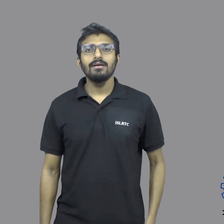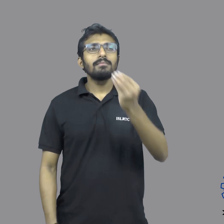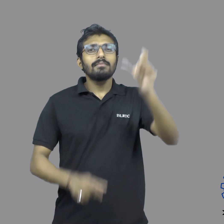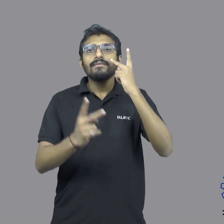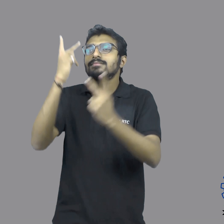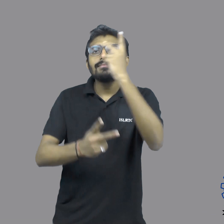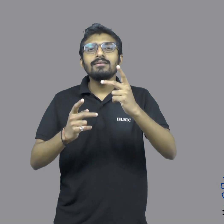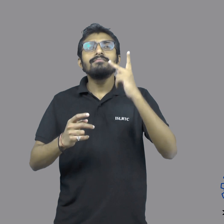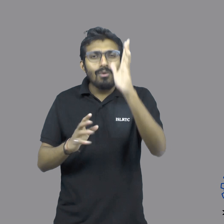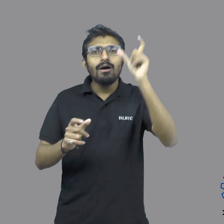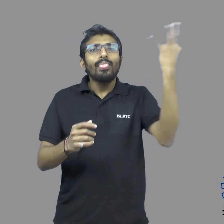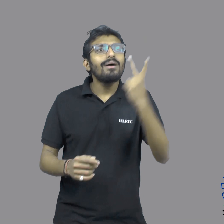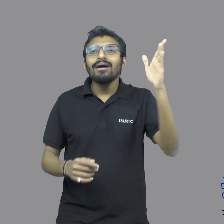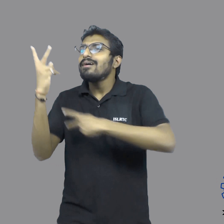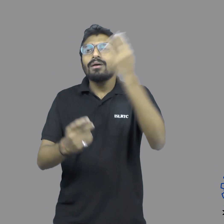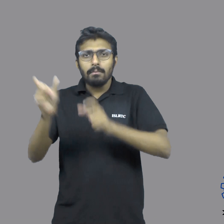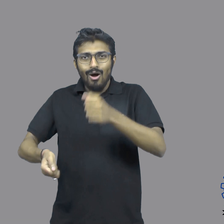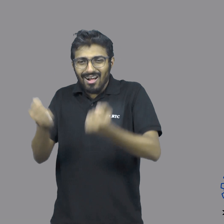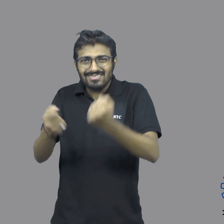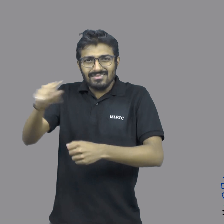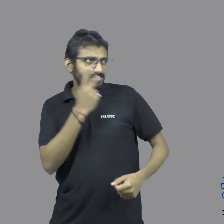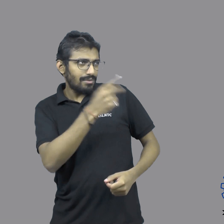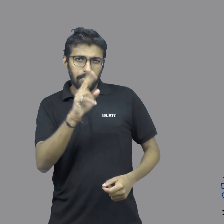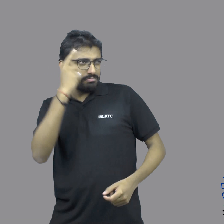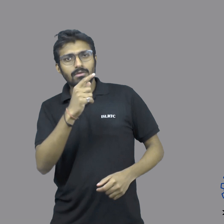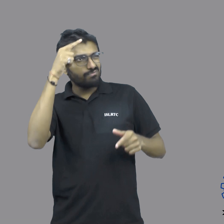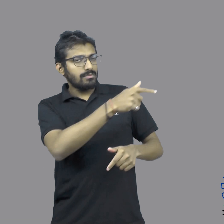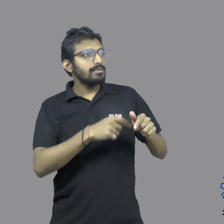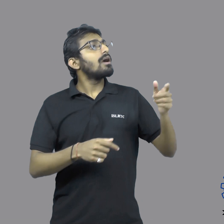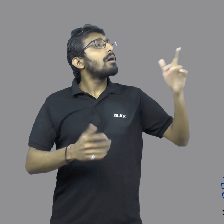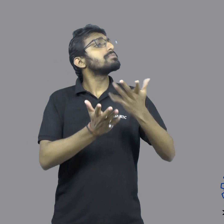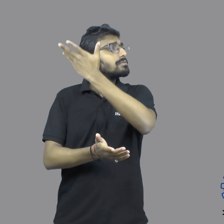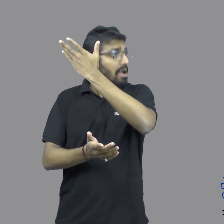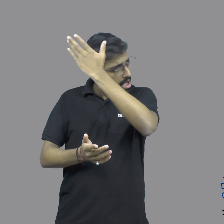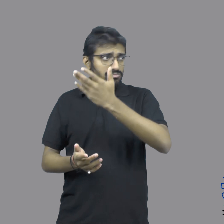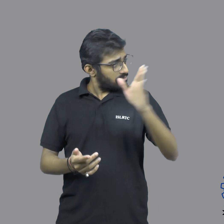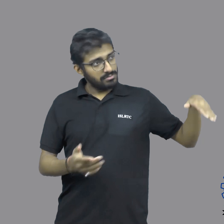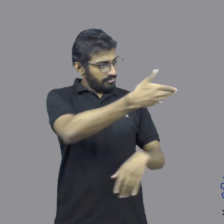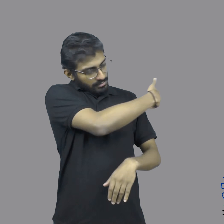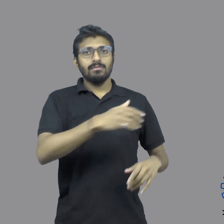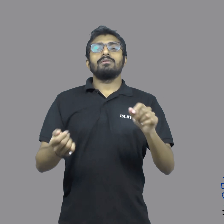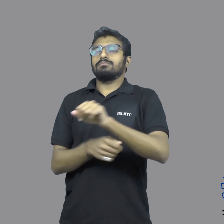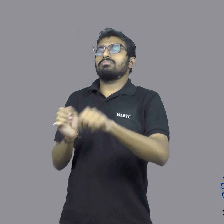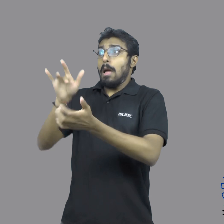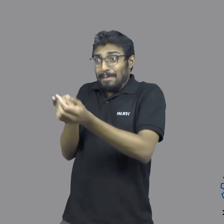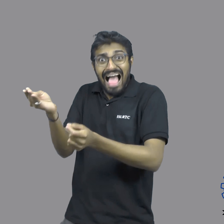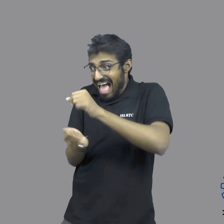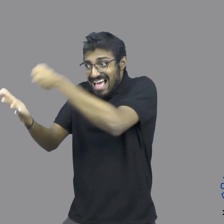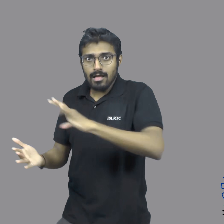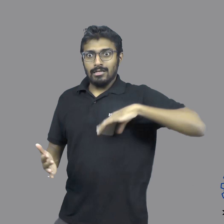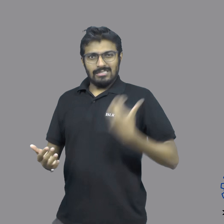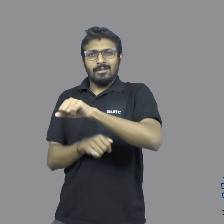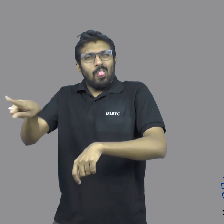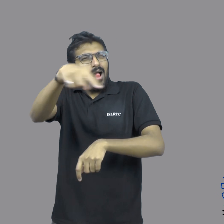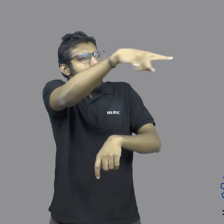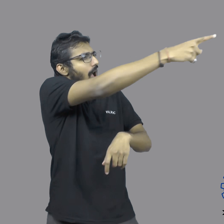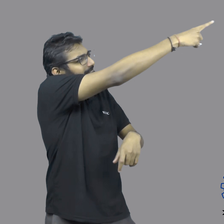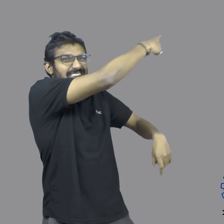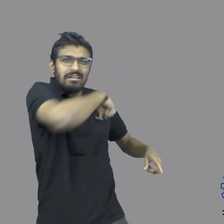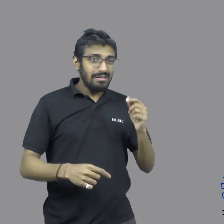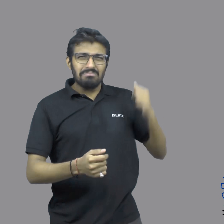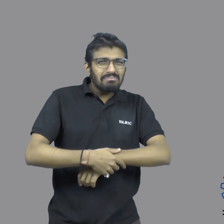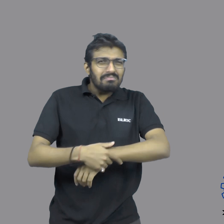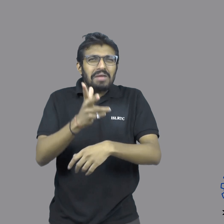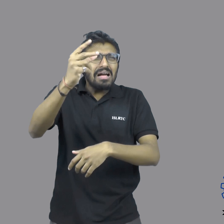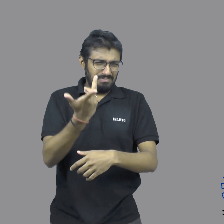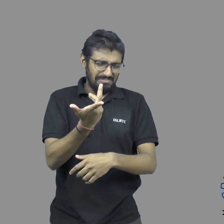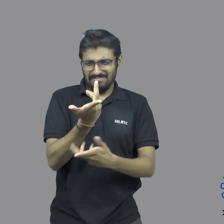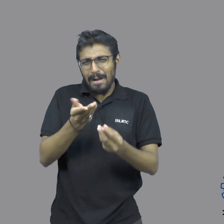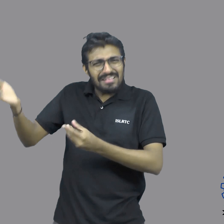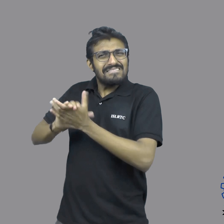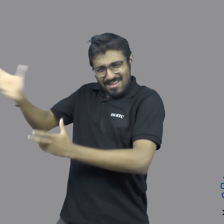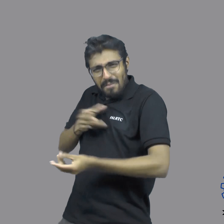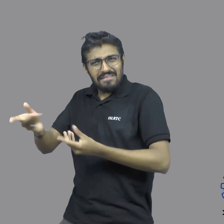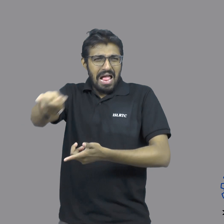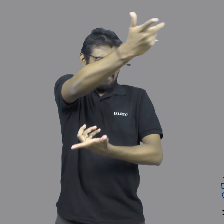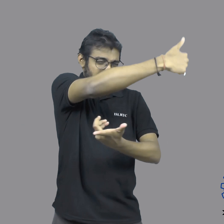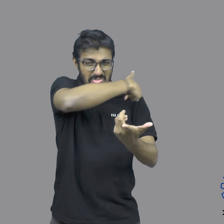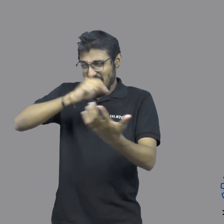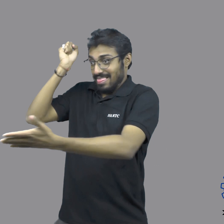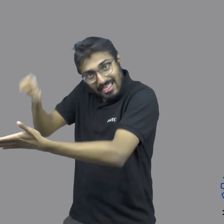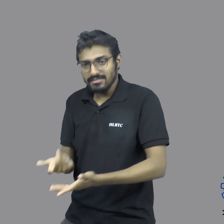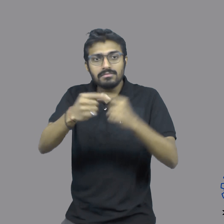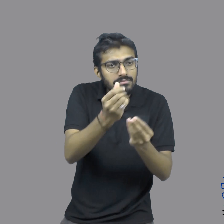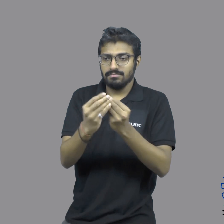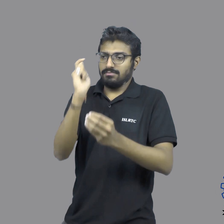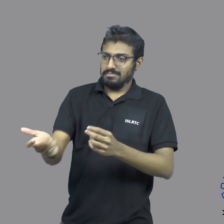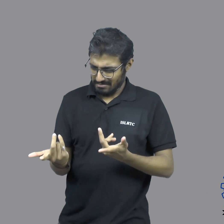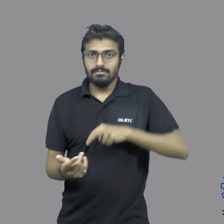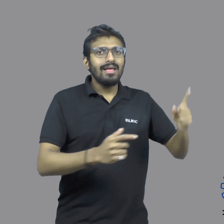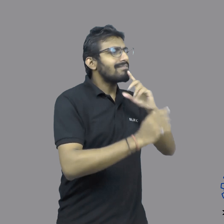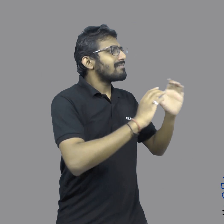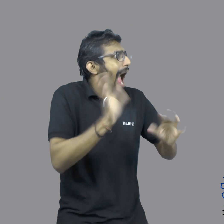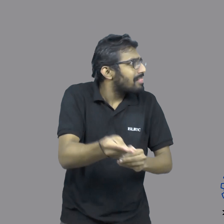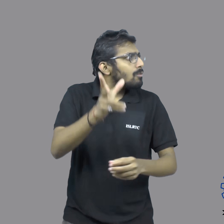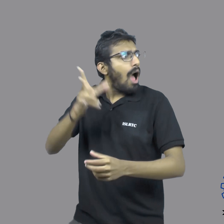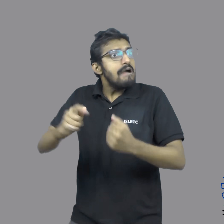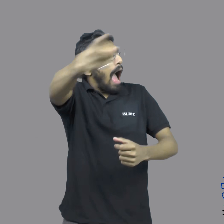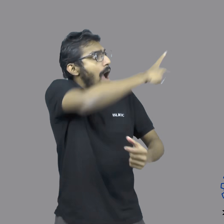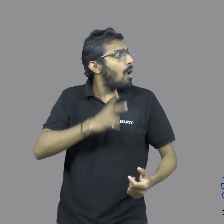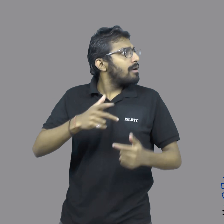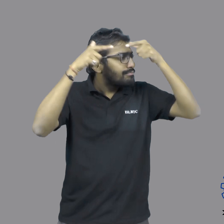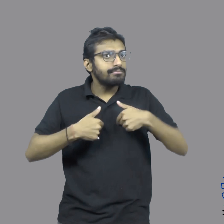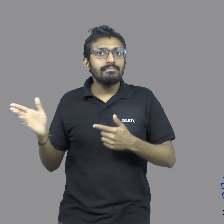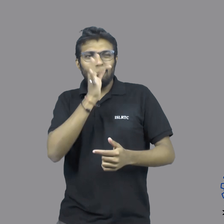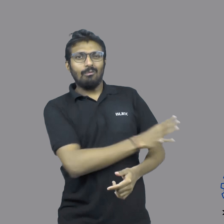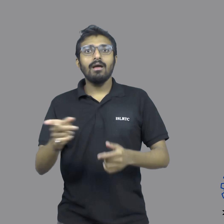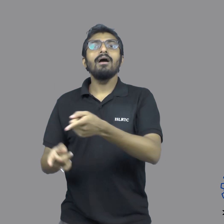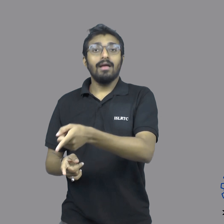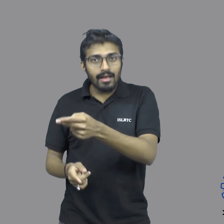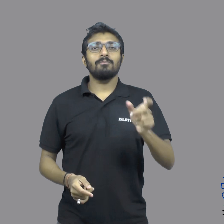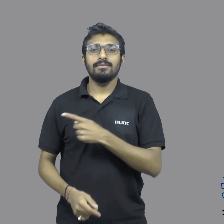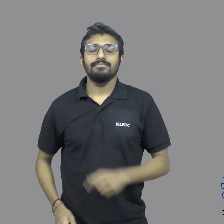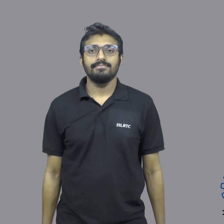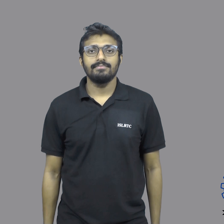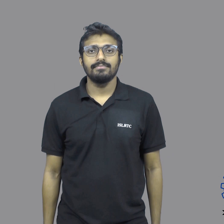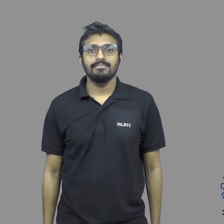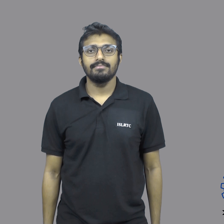Taxi Scam